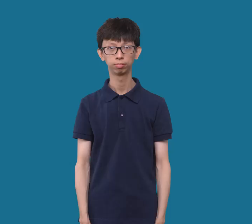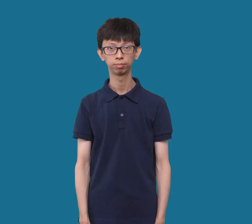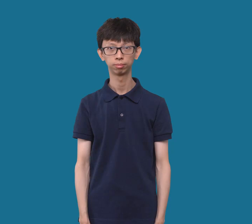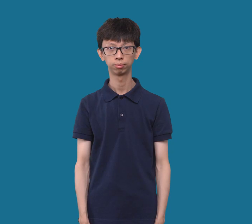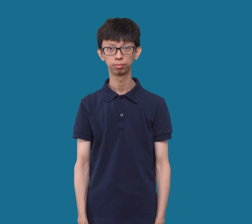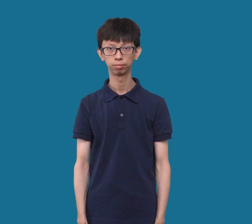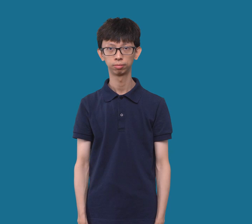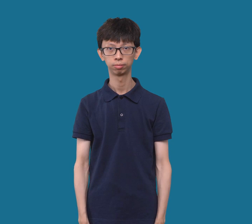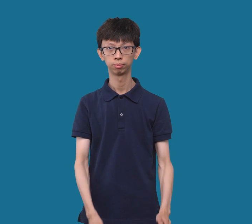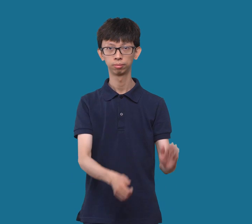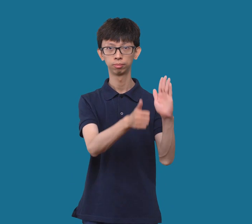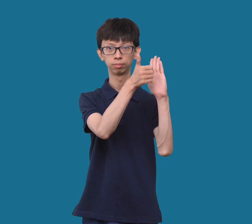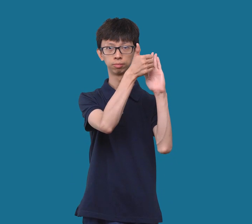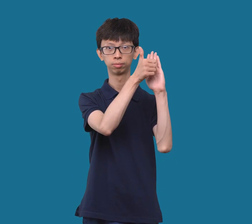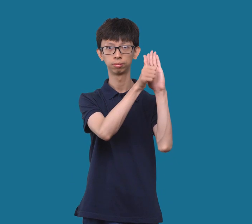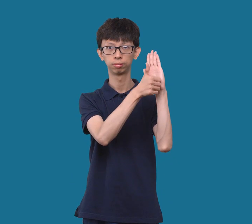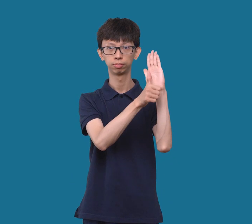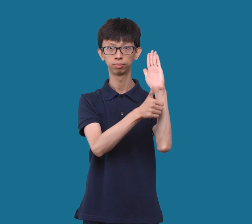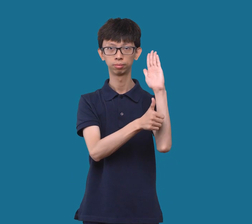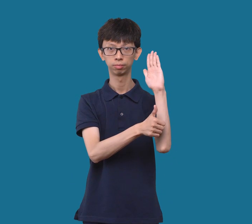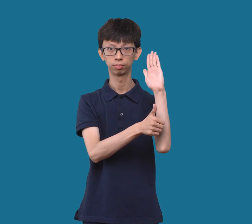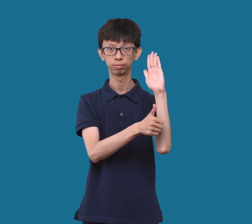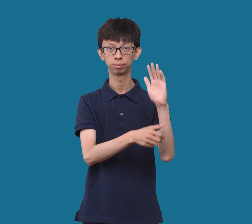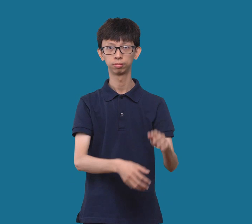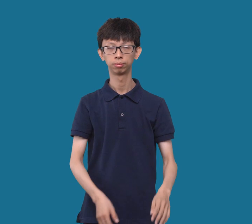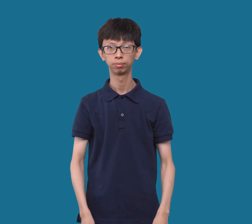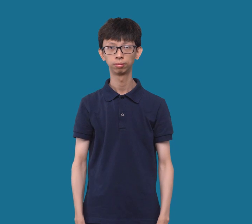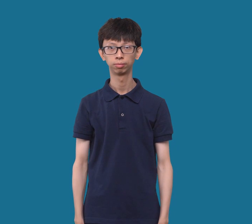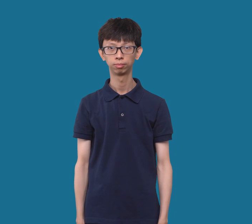nhà thơ